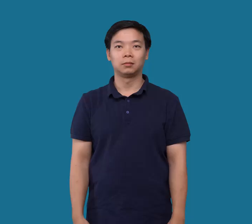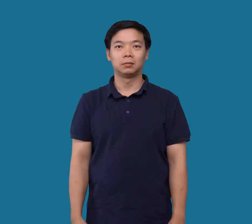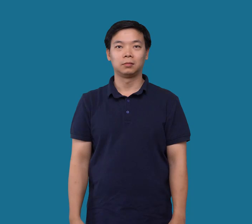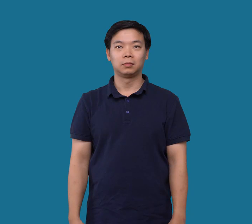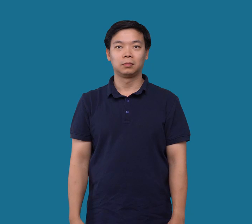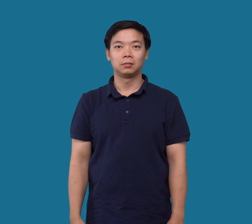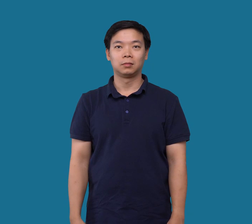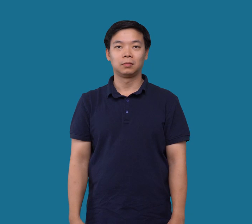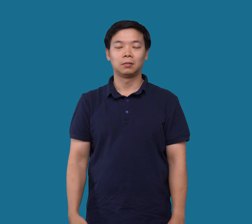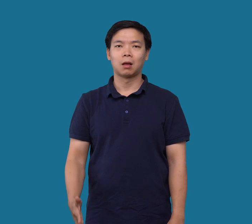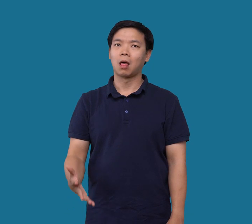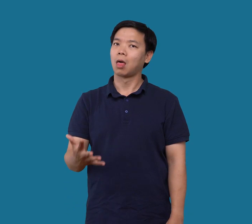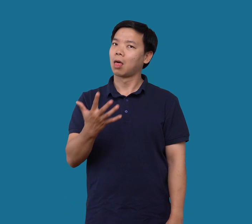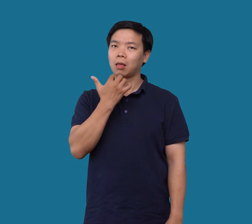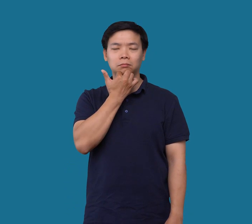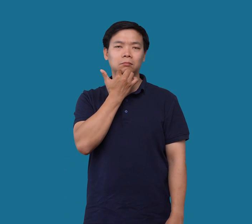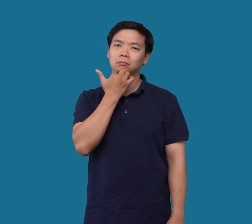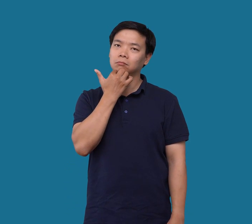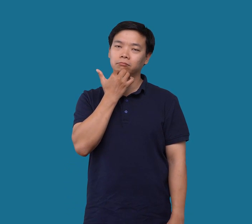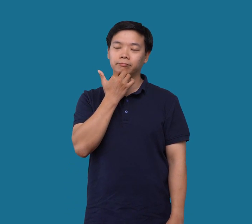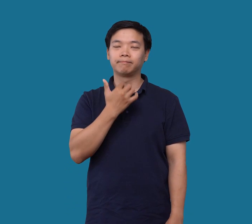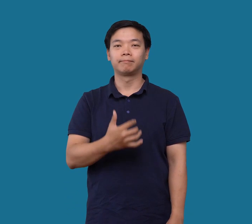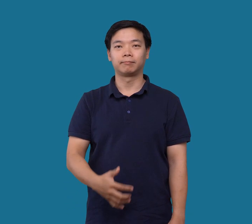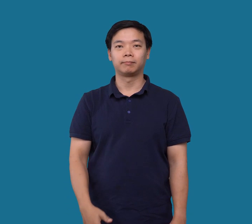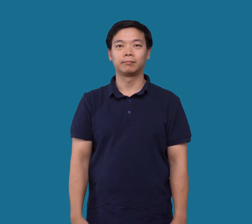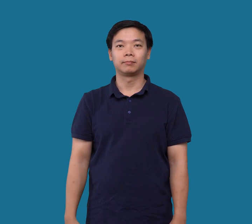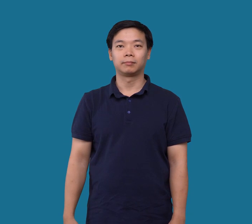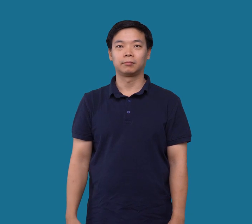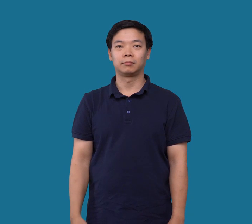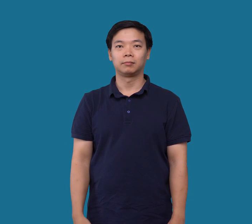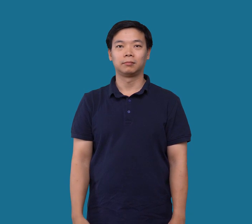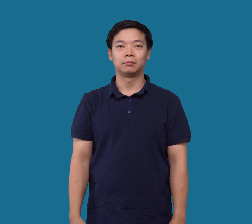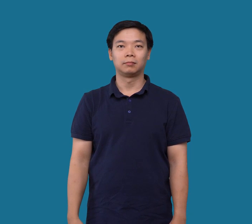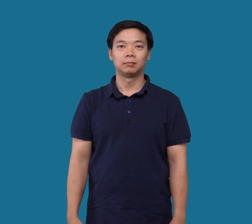hối hận